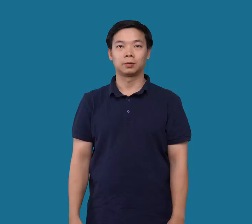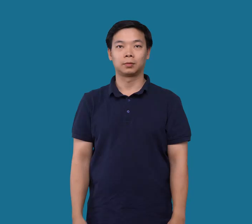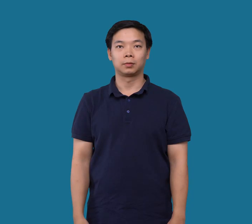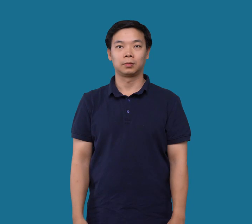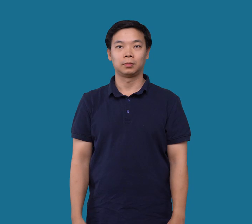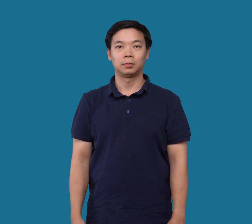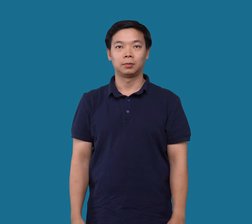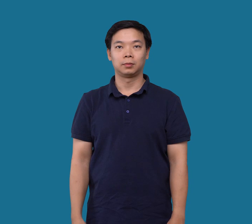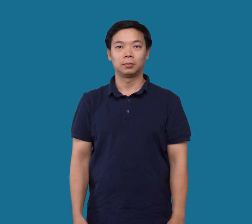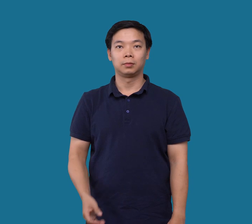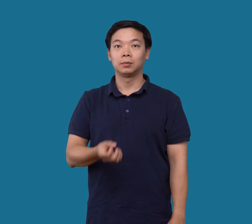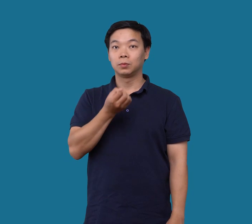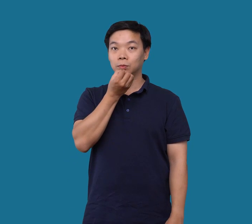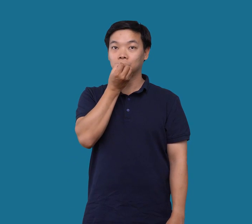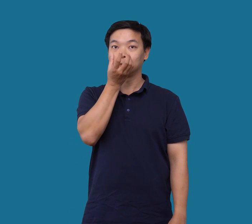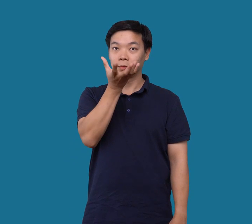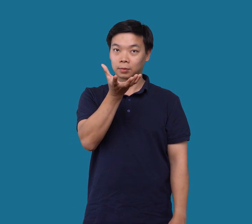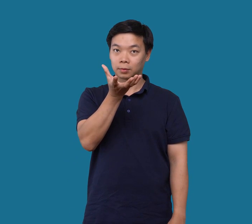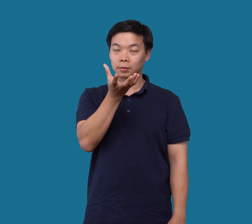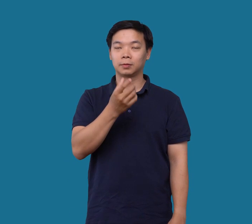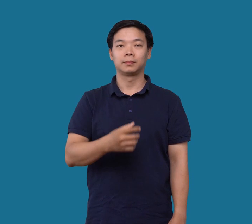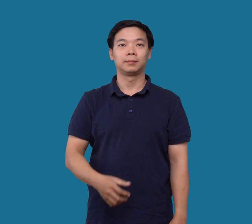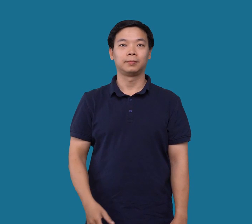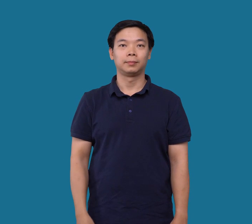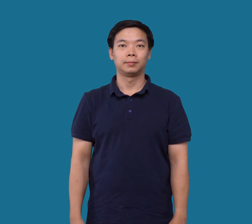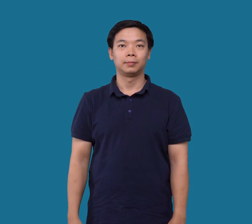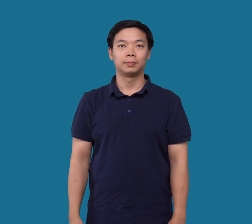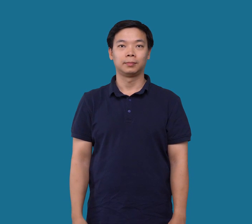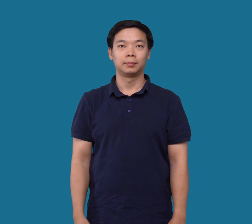hoa